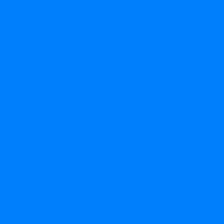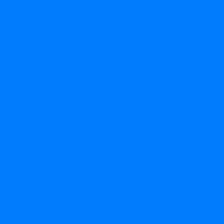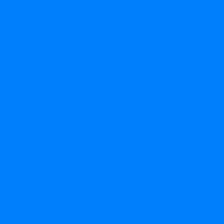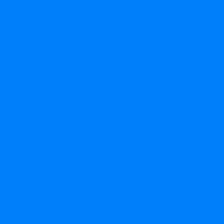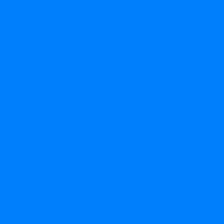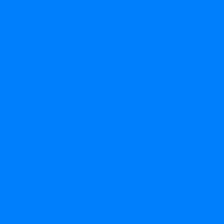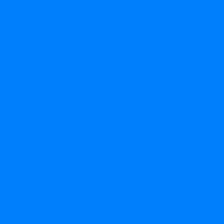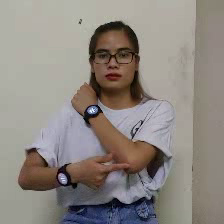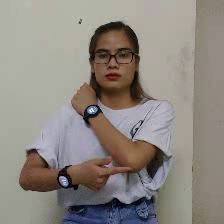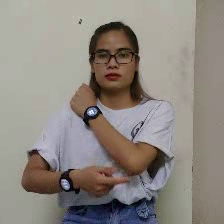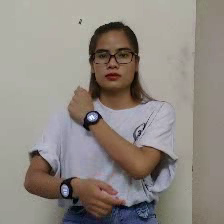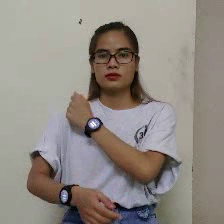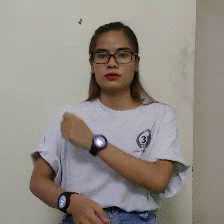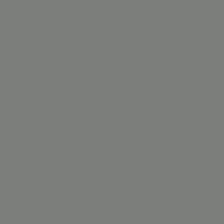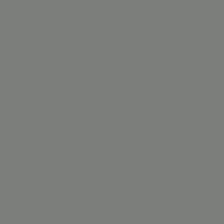Cám dỗ